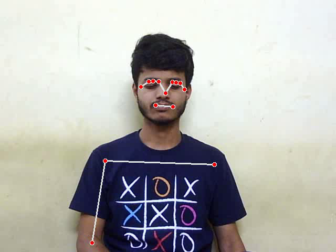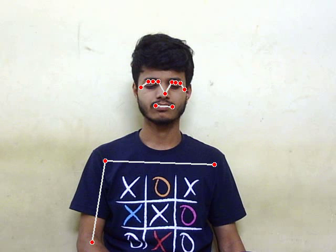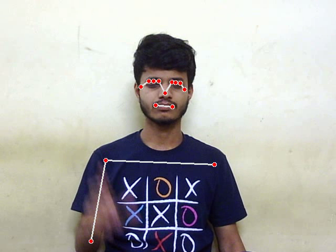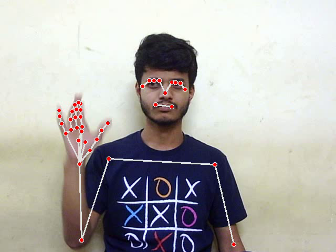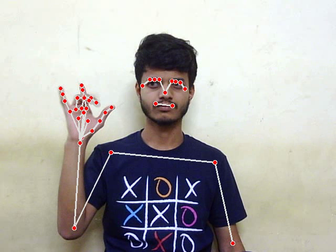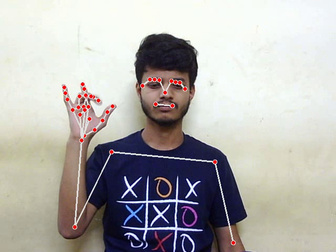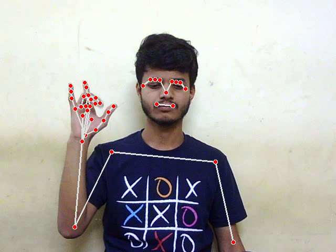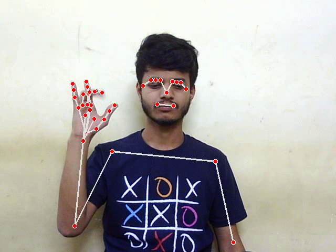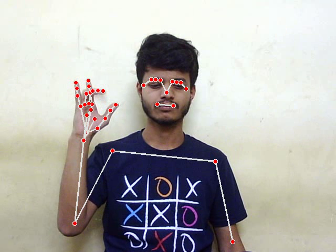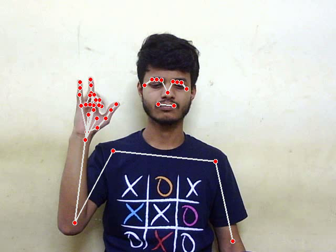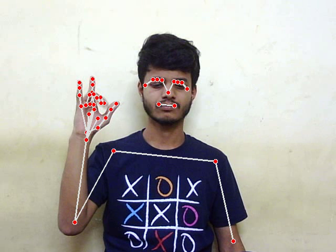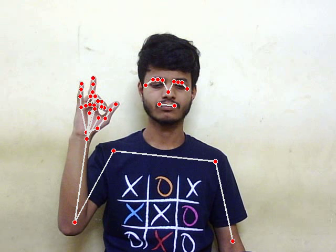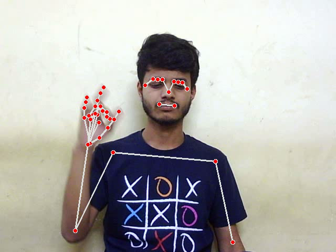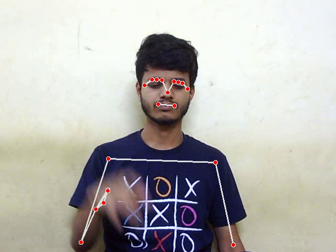why